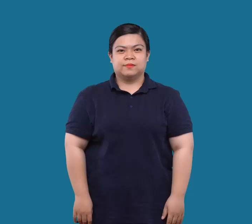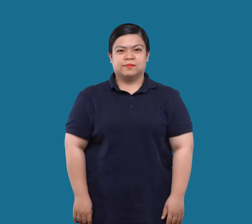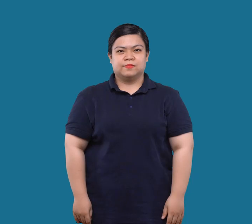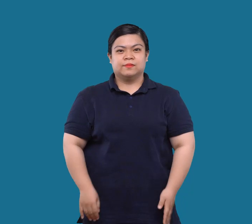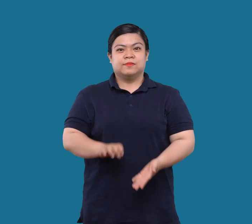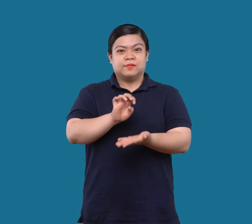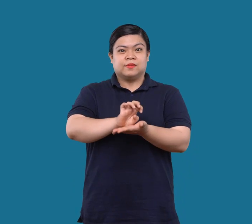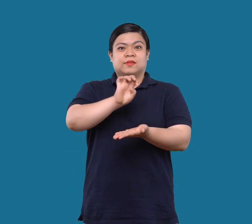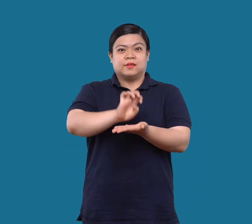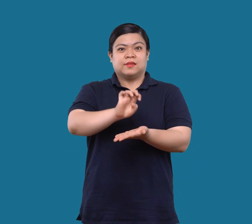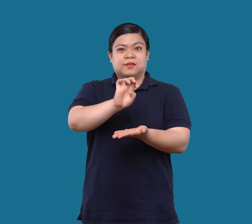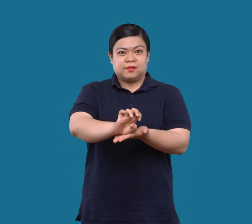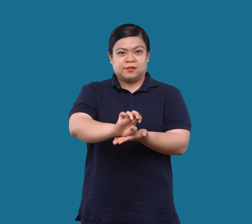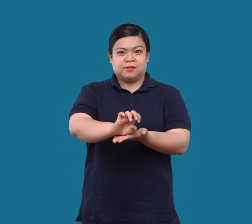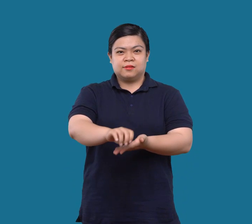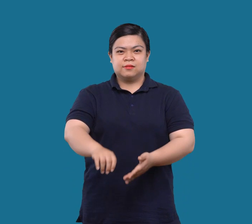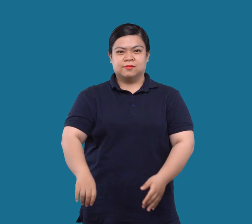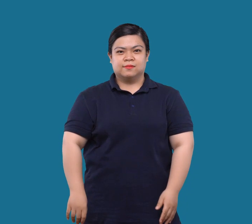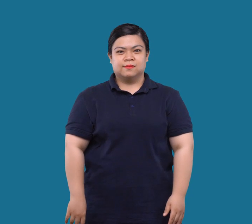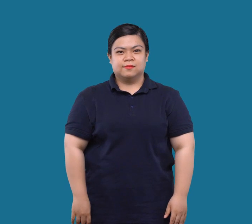con ếch